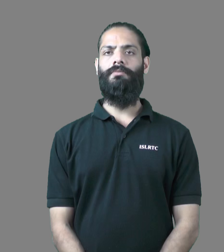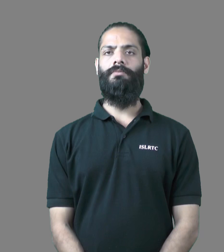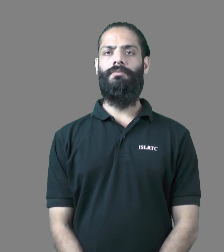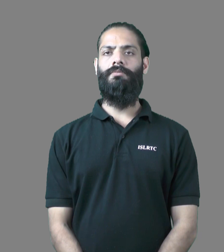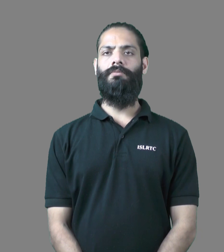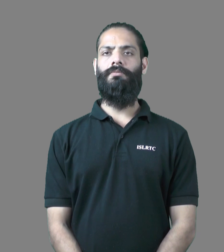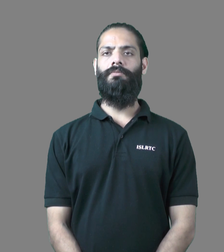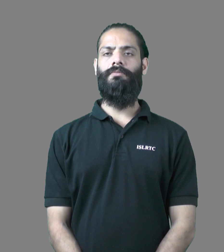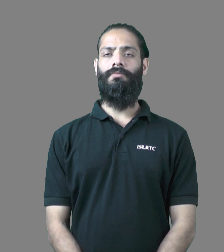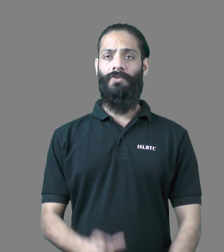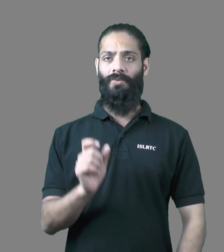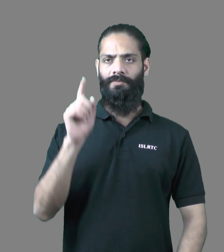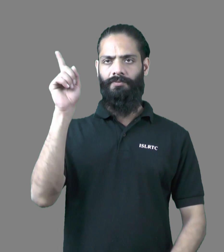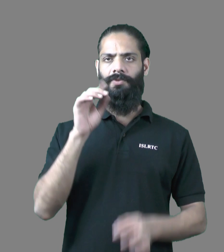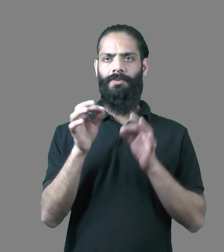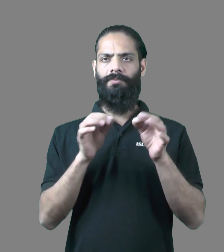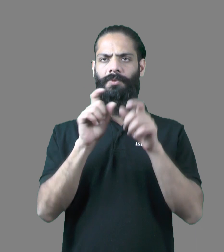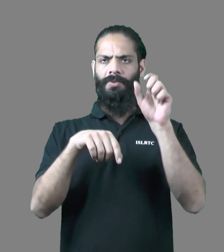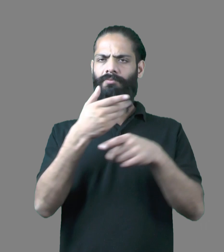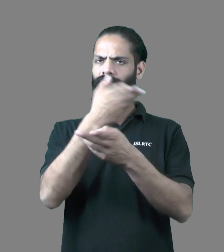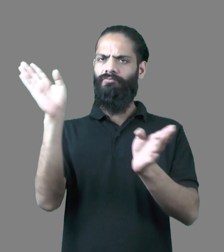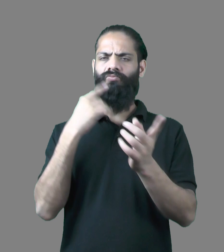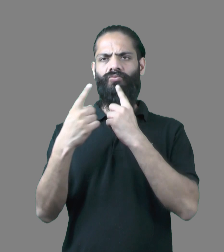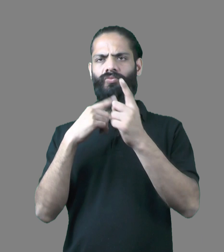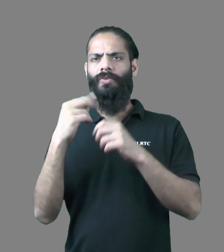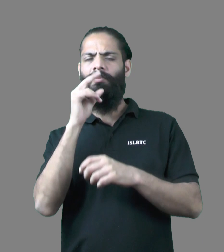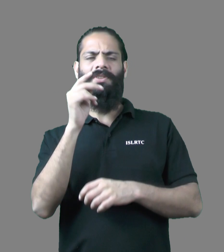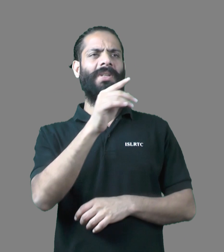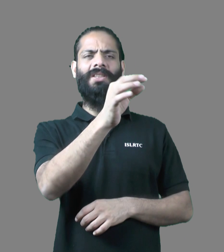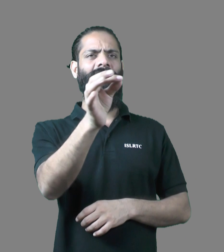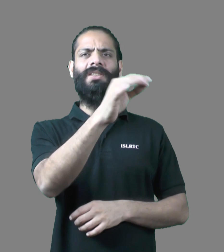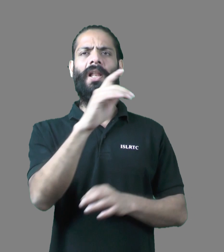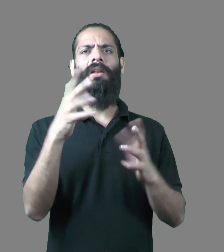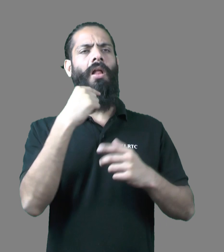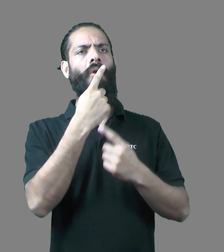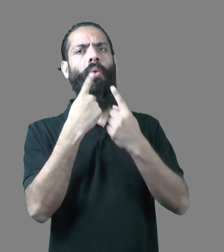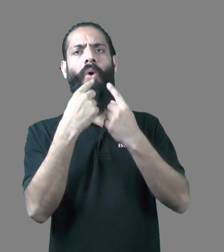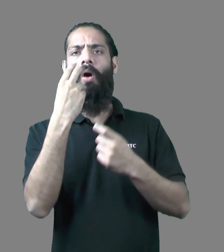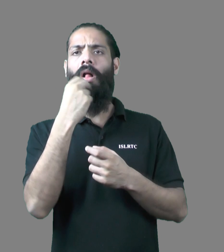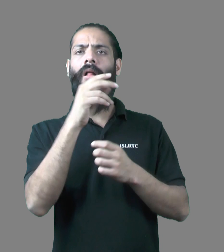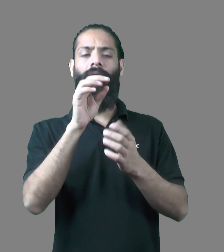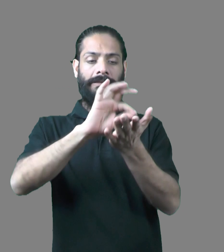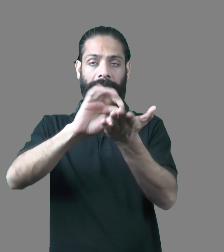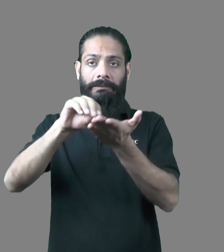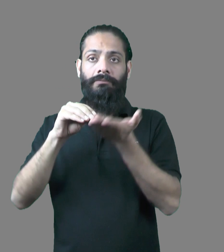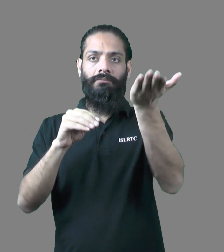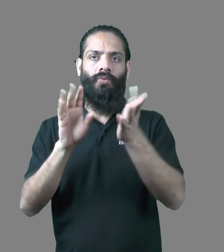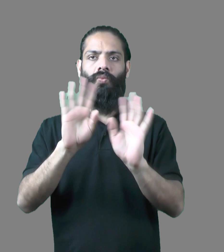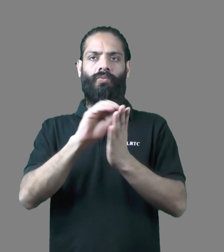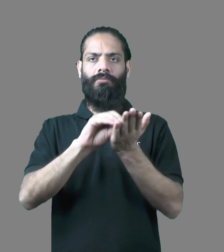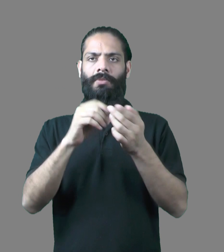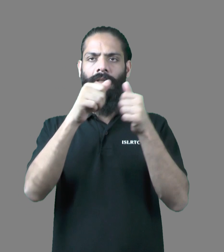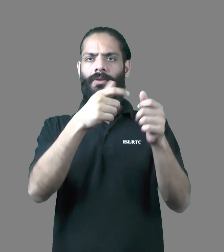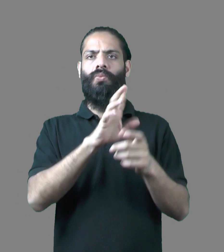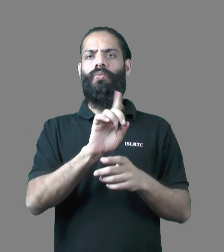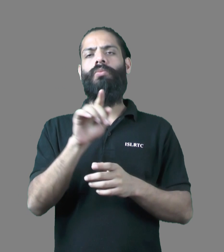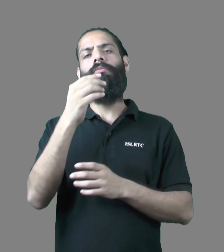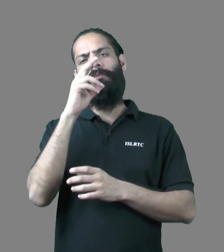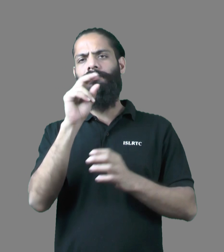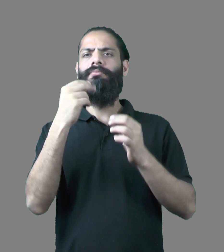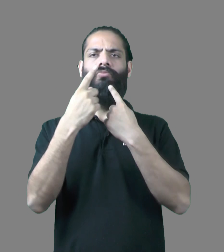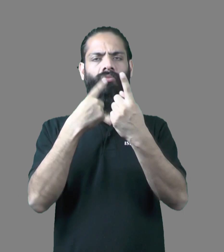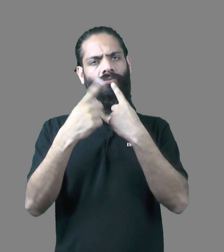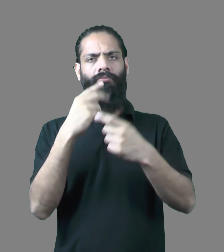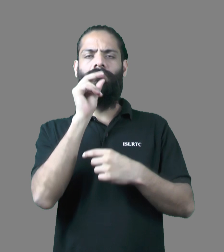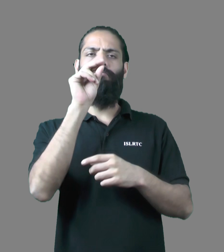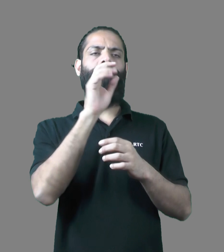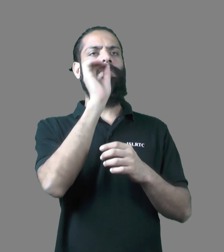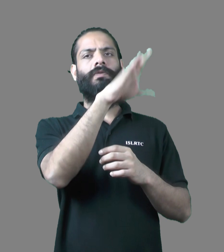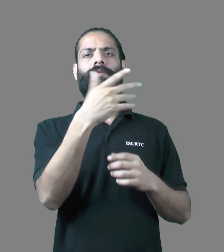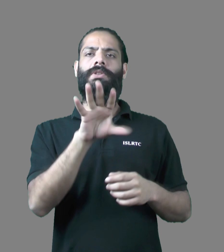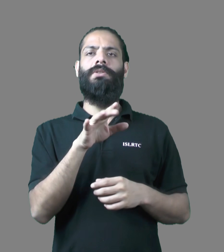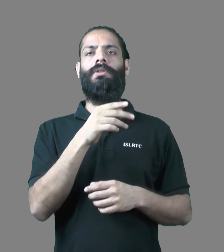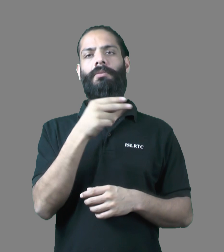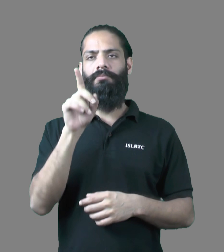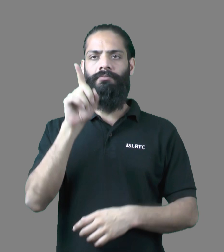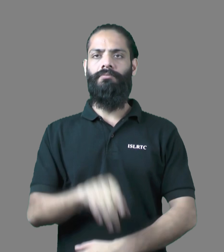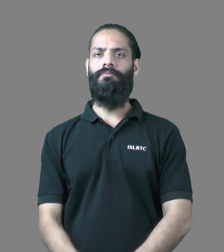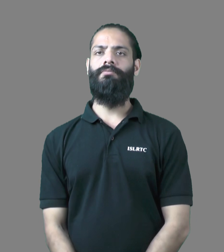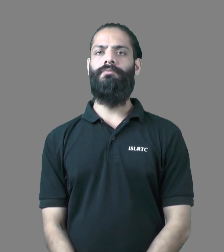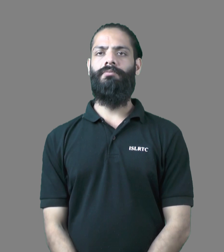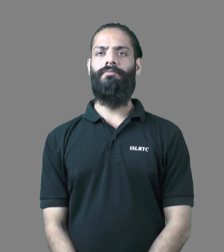Oral Statements